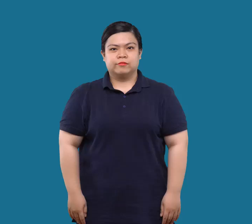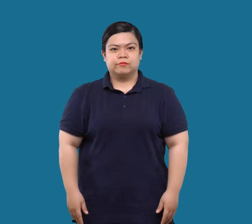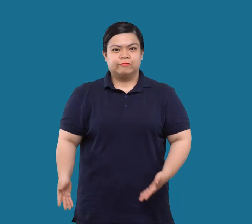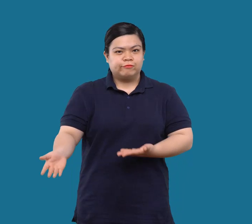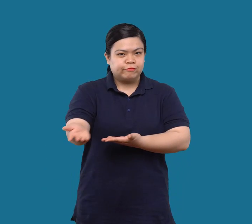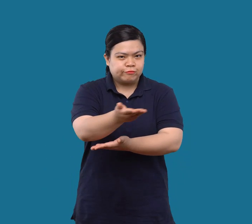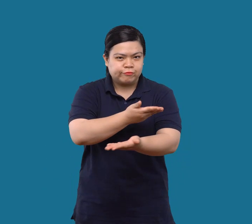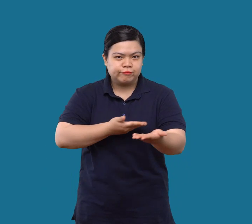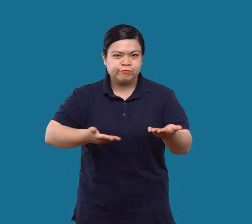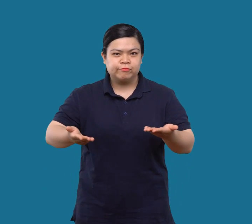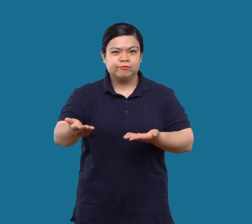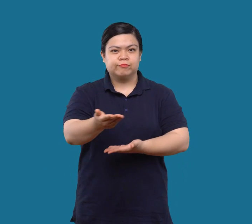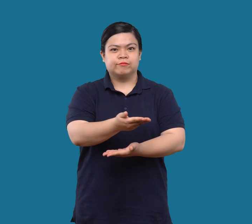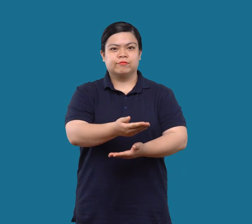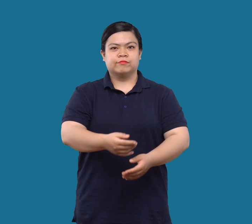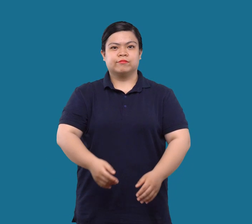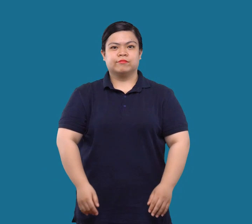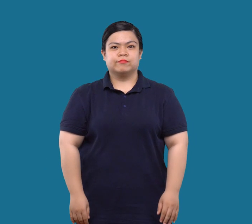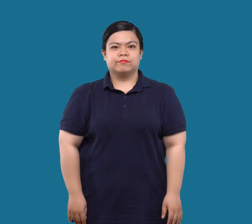giao tiếp